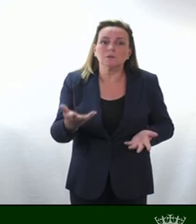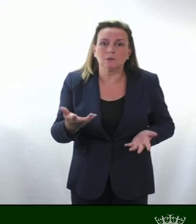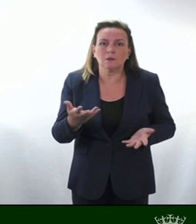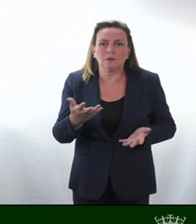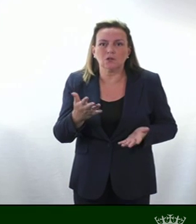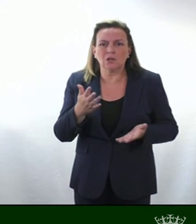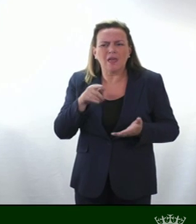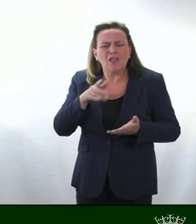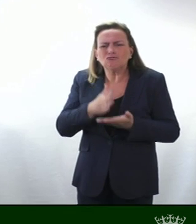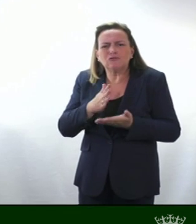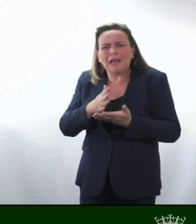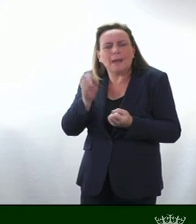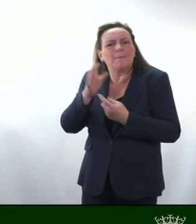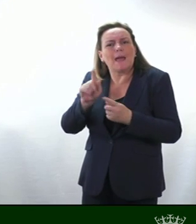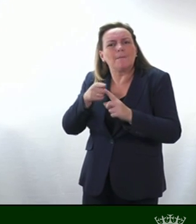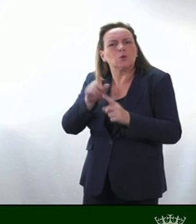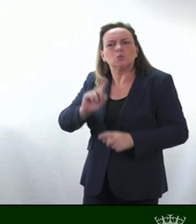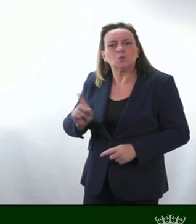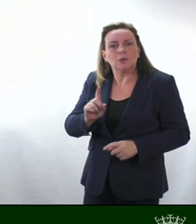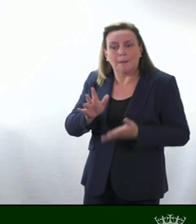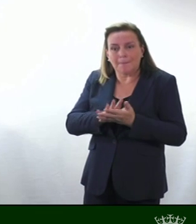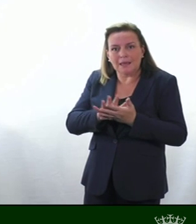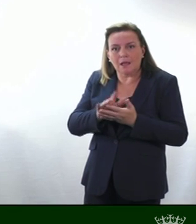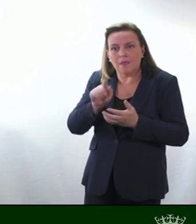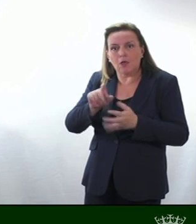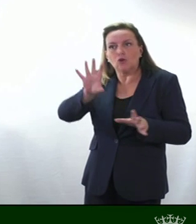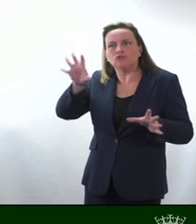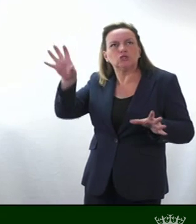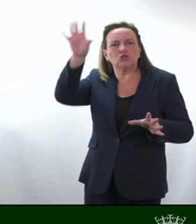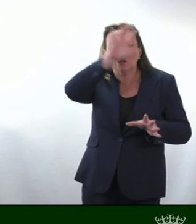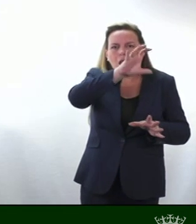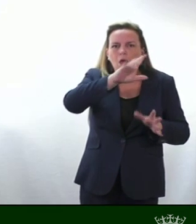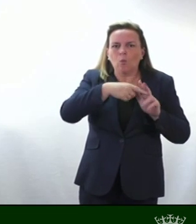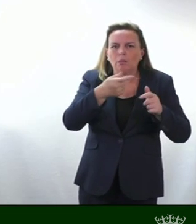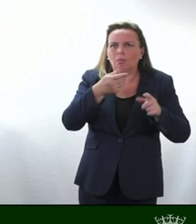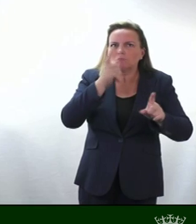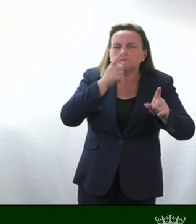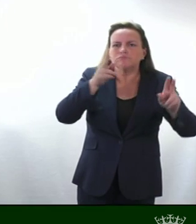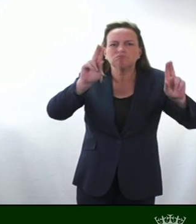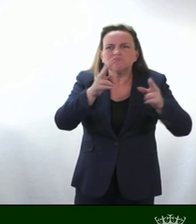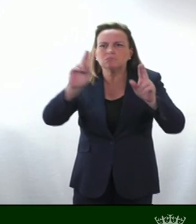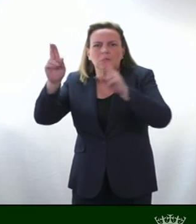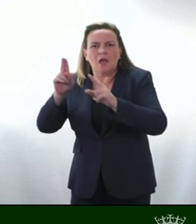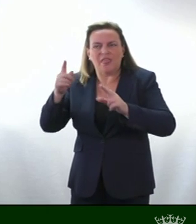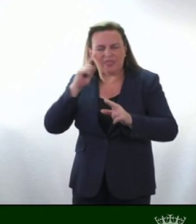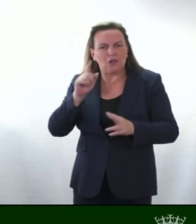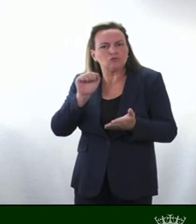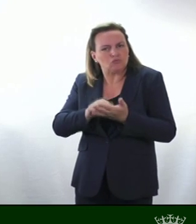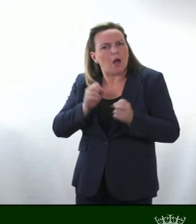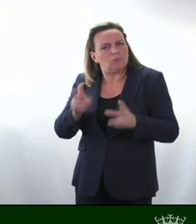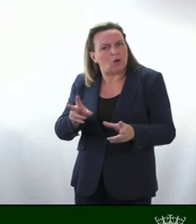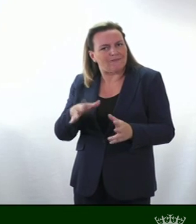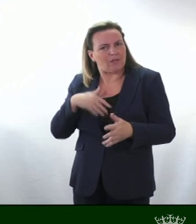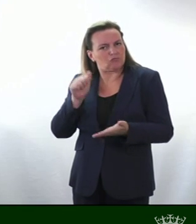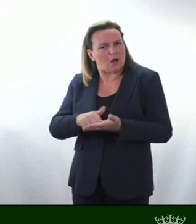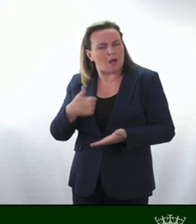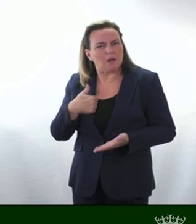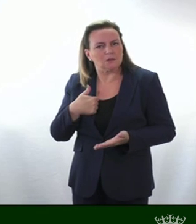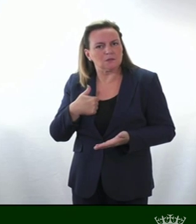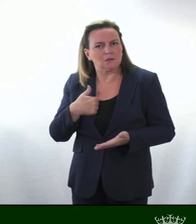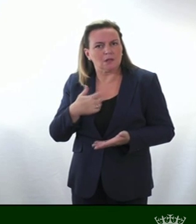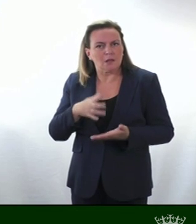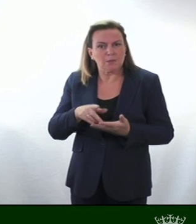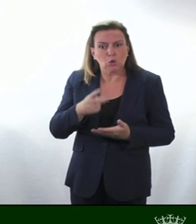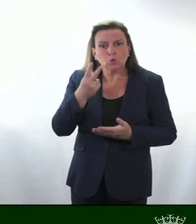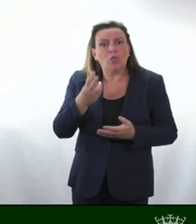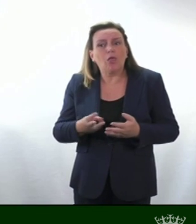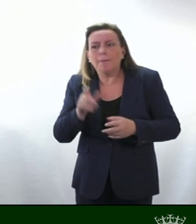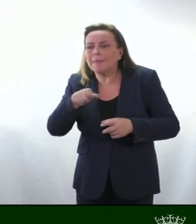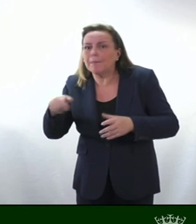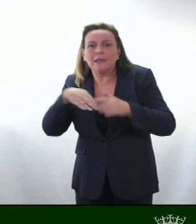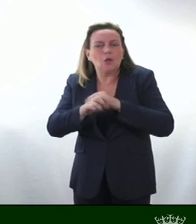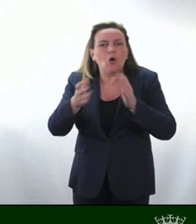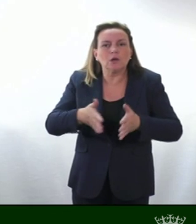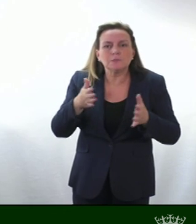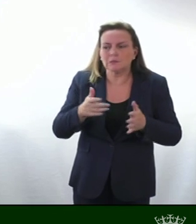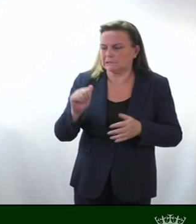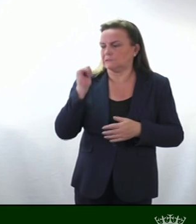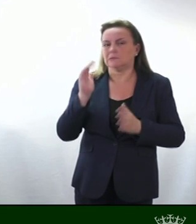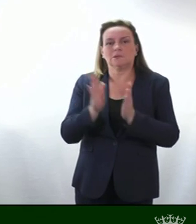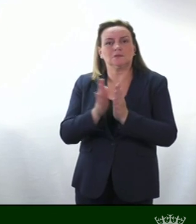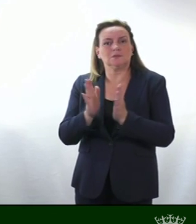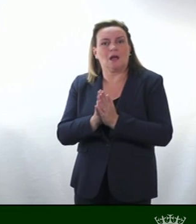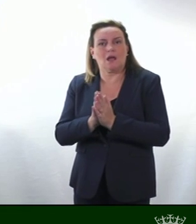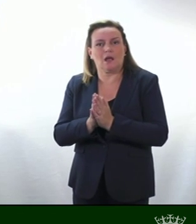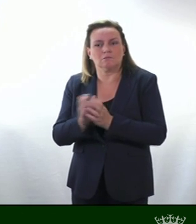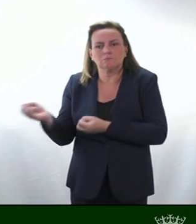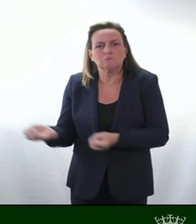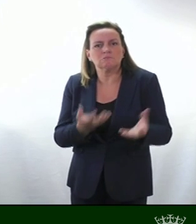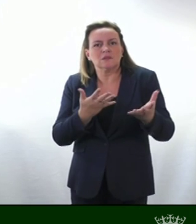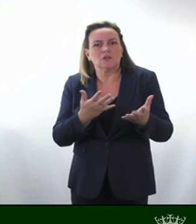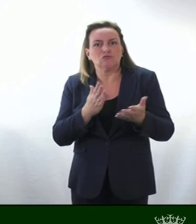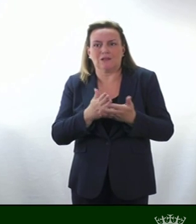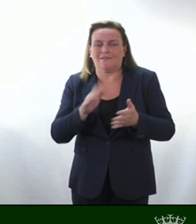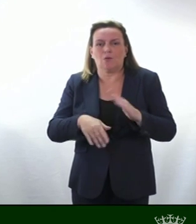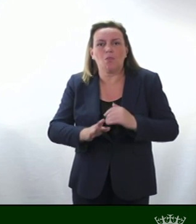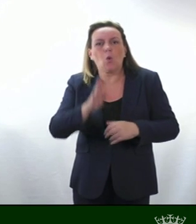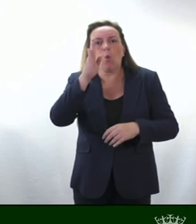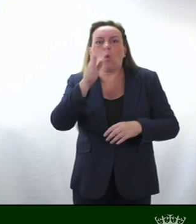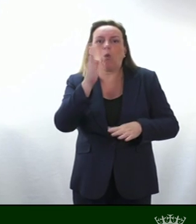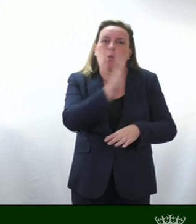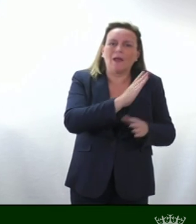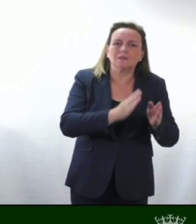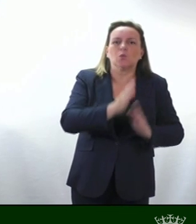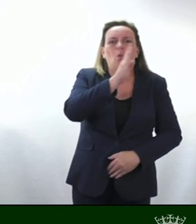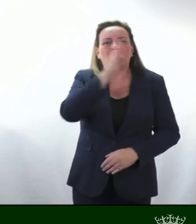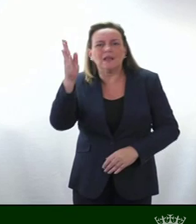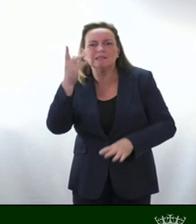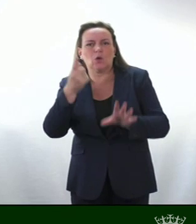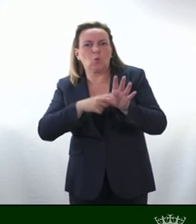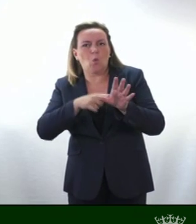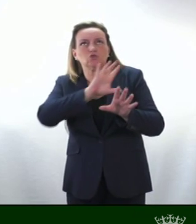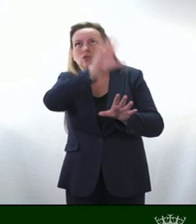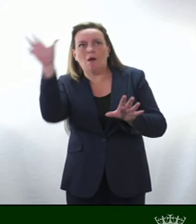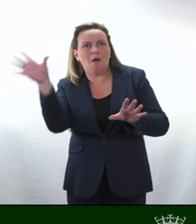The key point there is that the local, regional approach combined with the national measures remains correct, I think, because two thirds of those admitted into hospital on Sunday were in the north-west, the north-east and Yorkshire.